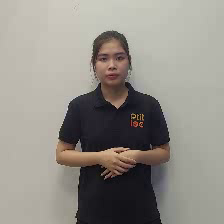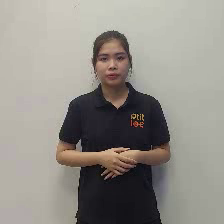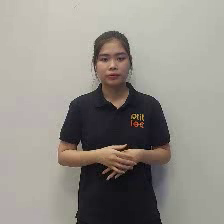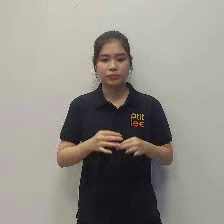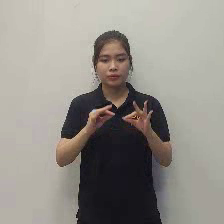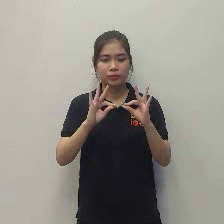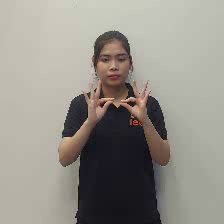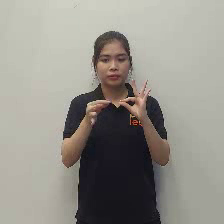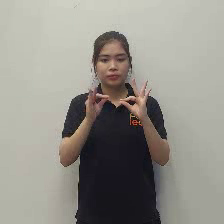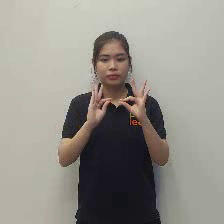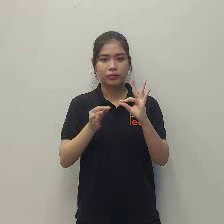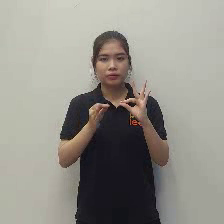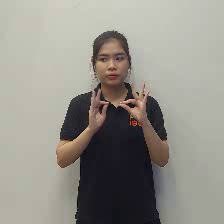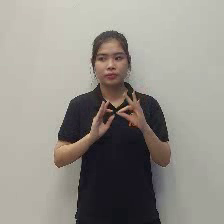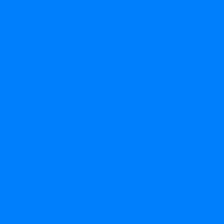Rau